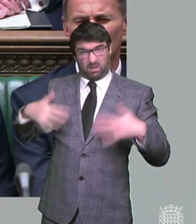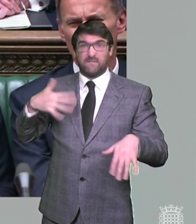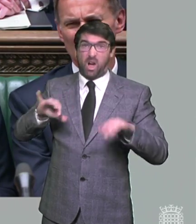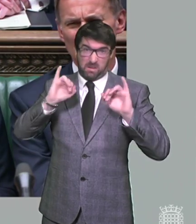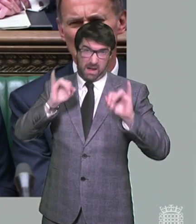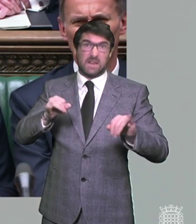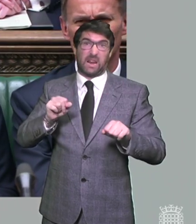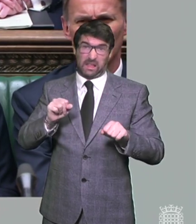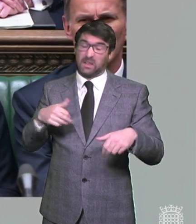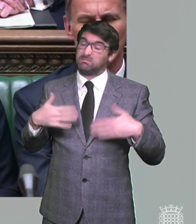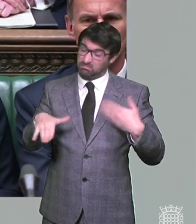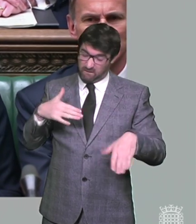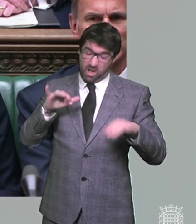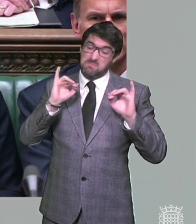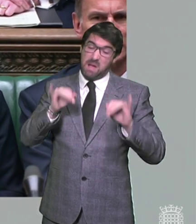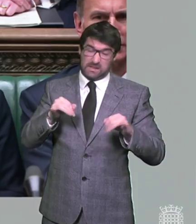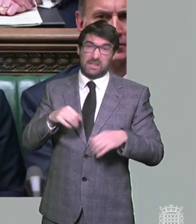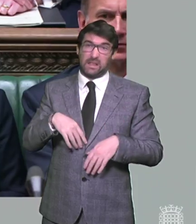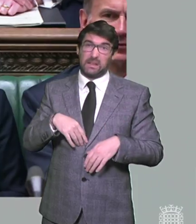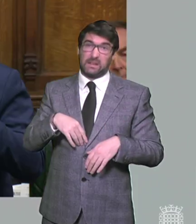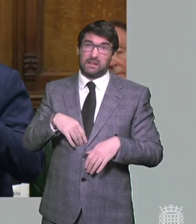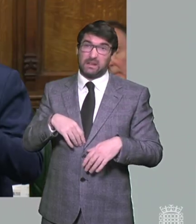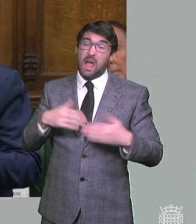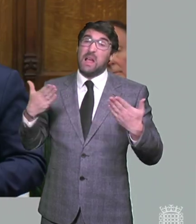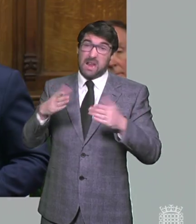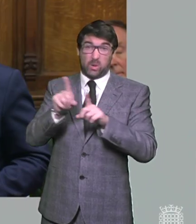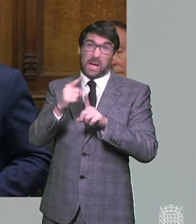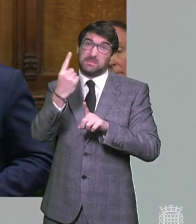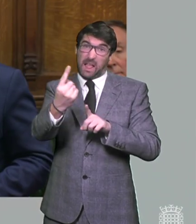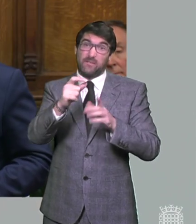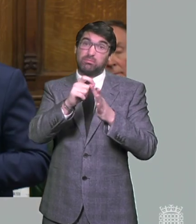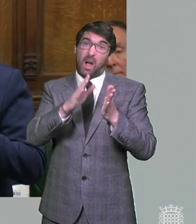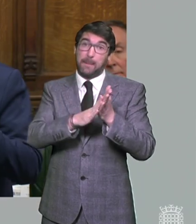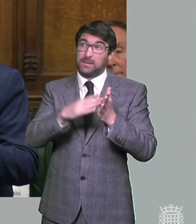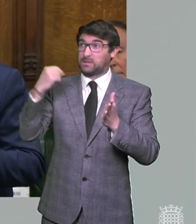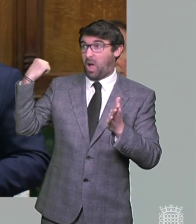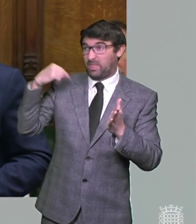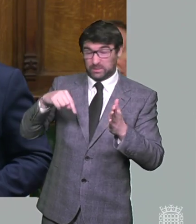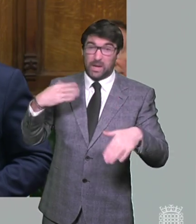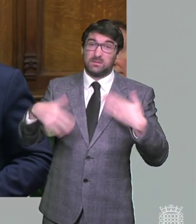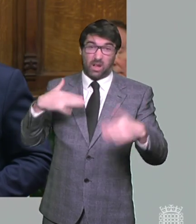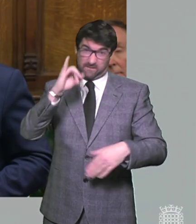People have been angry with her and people have mocked her.